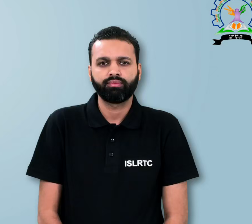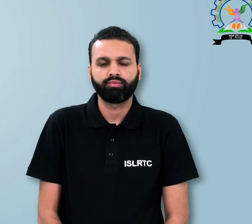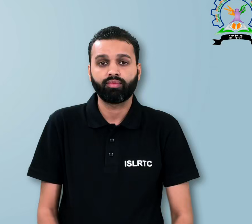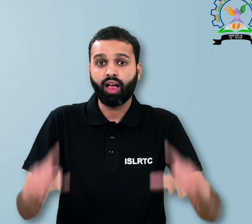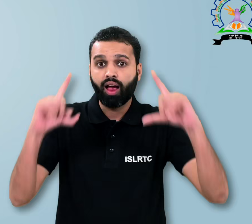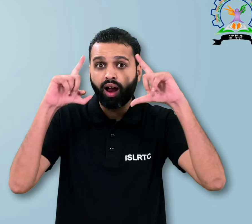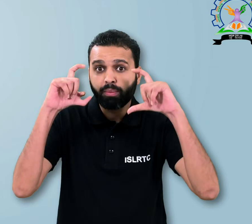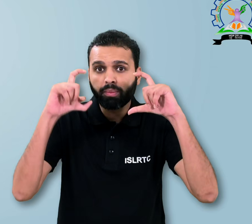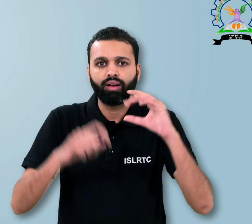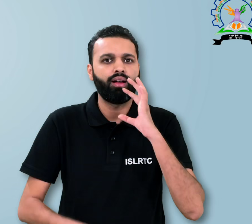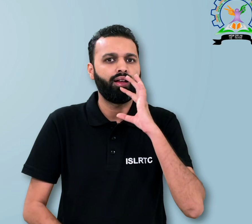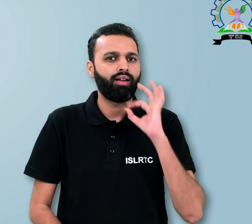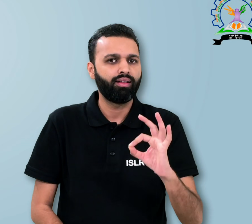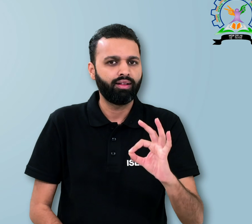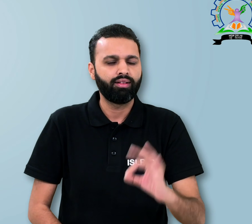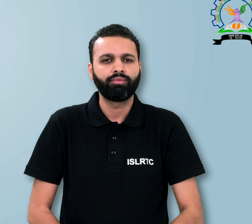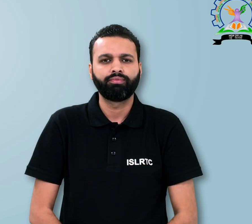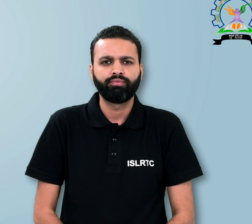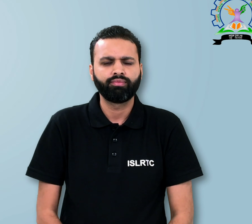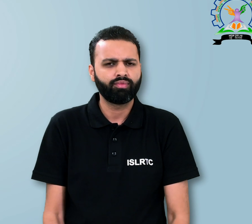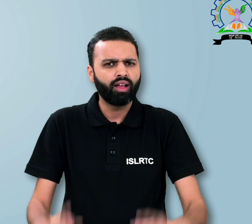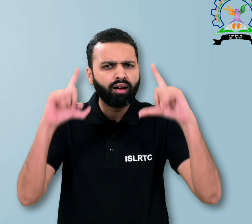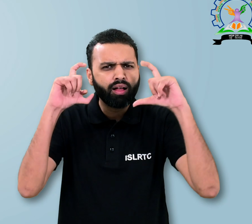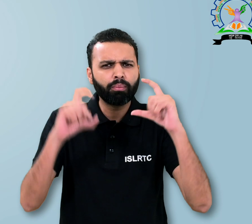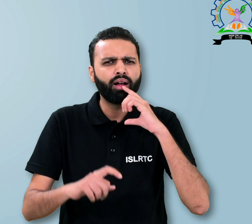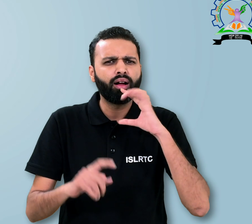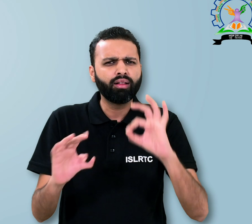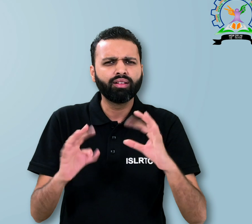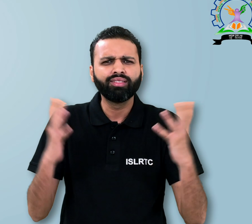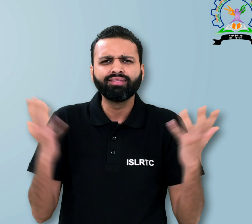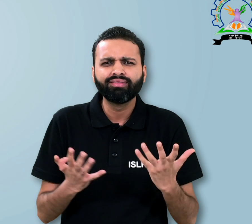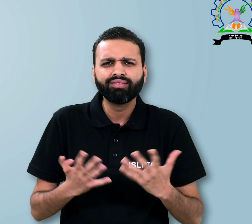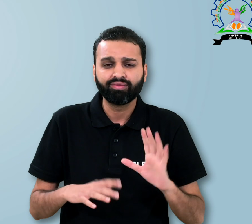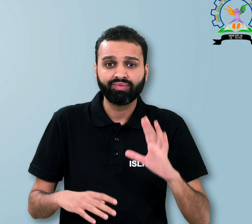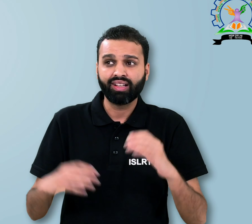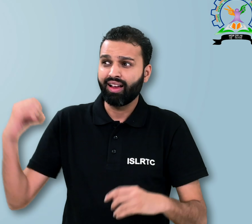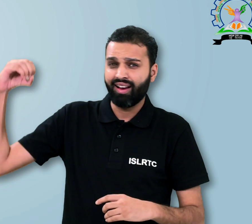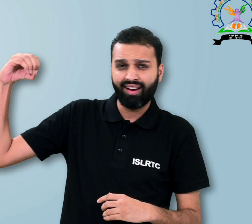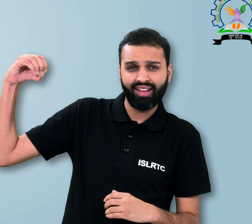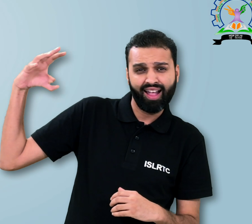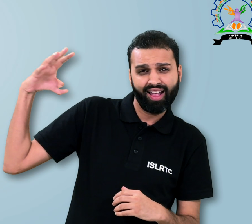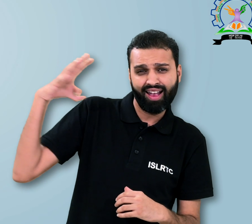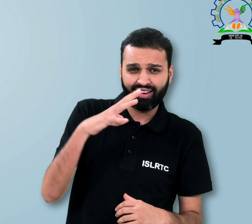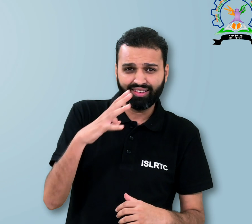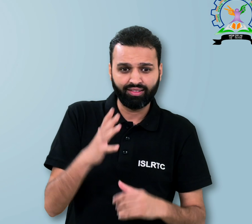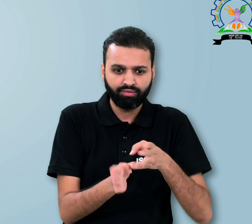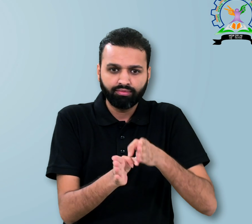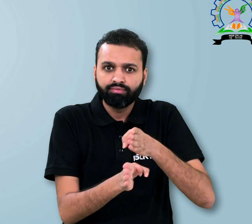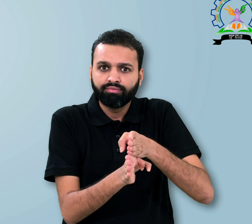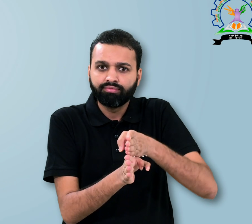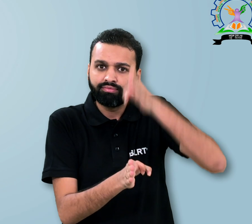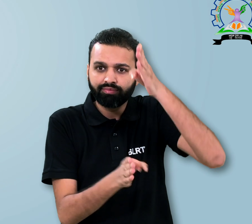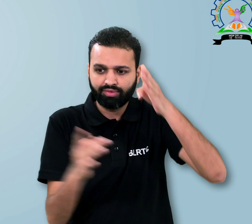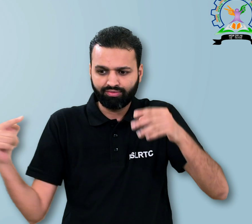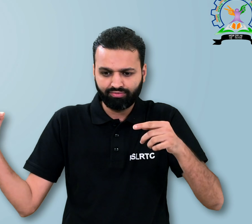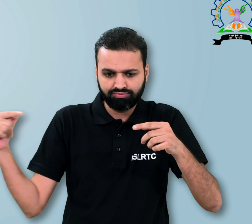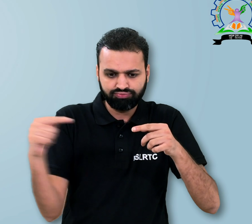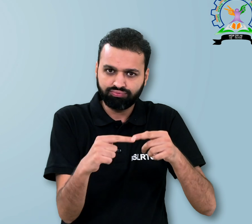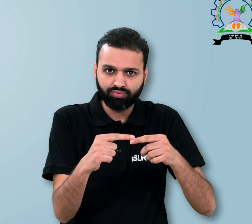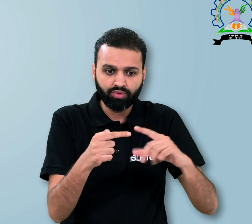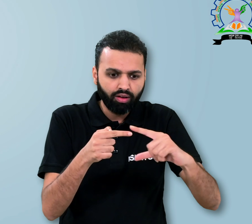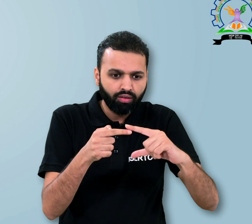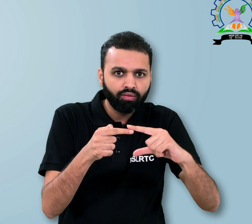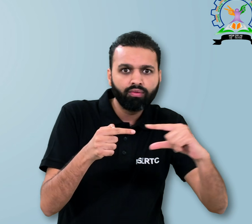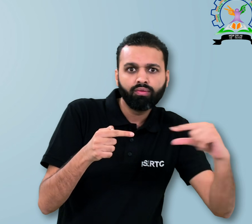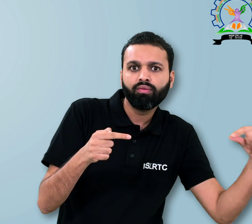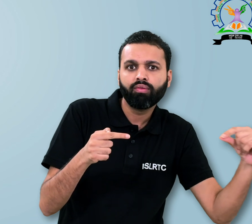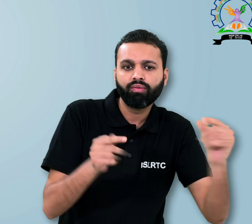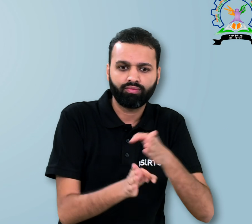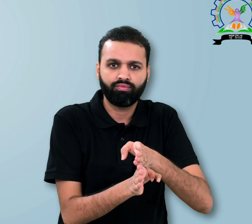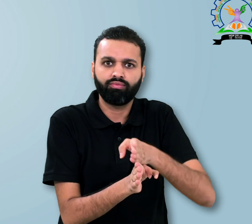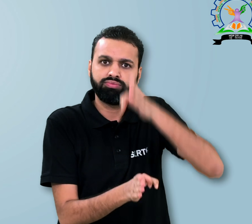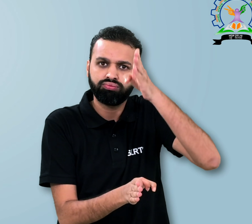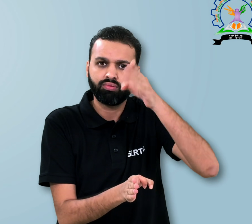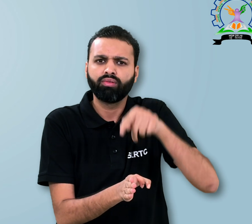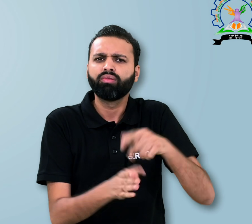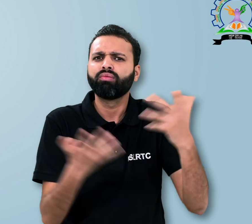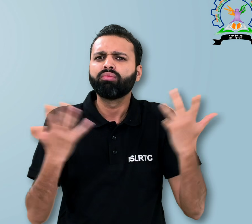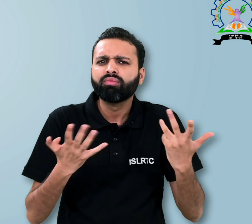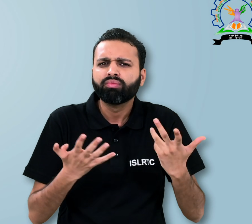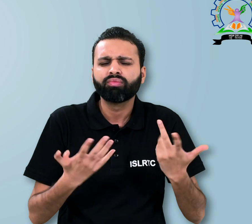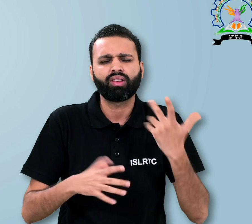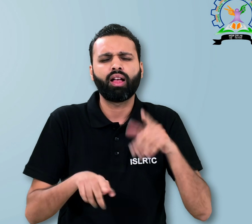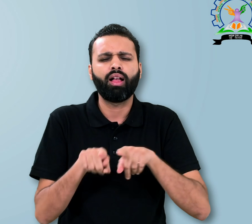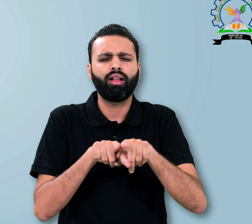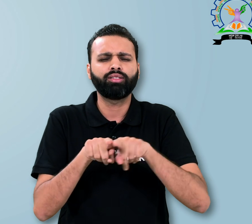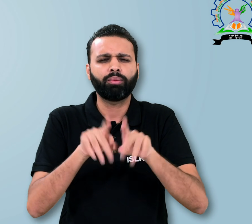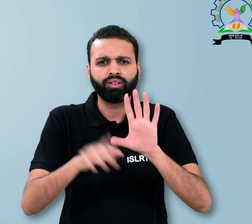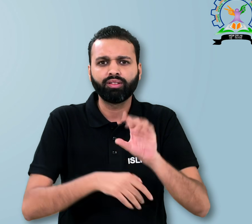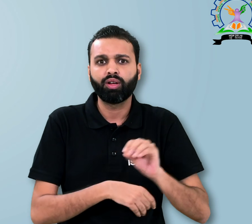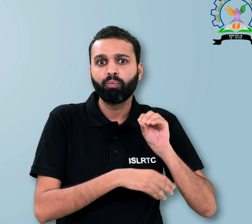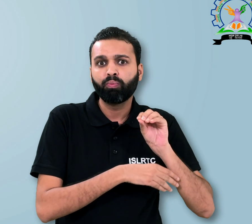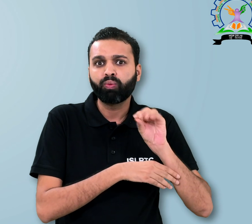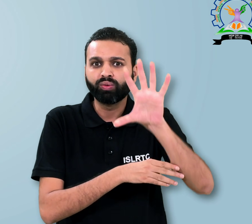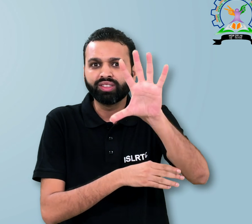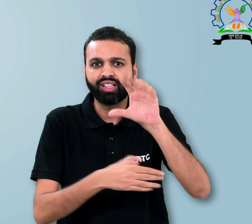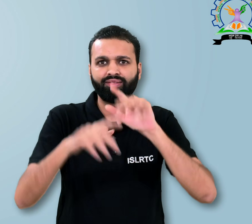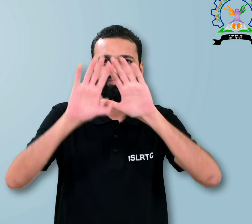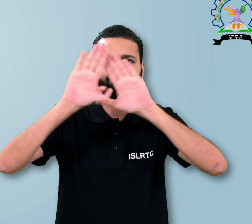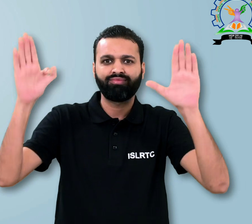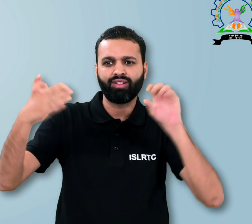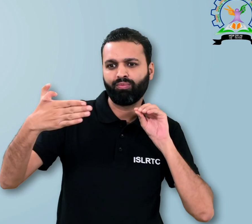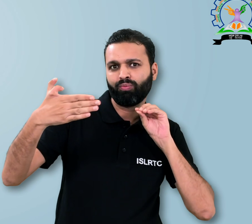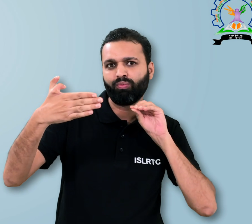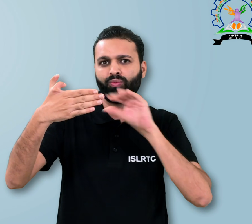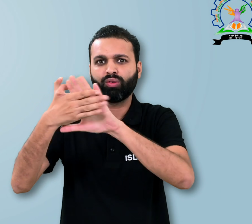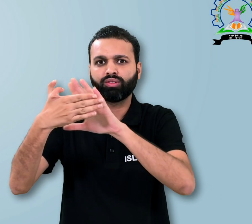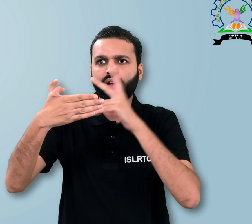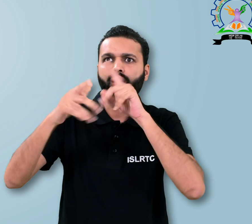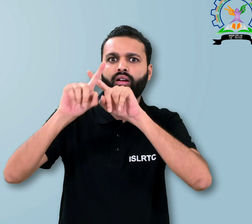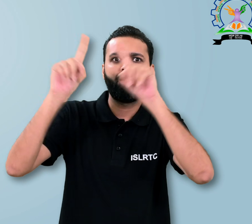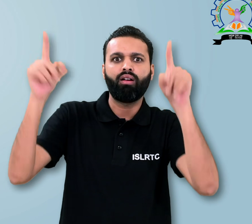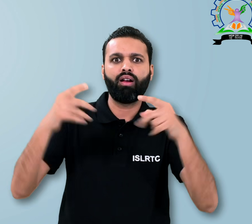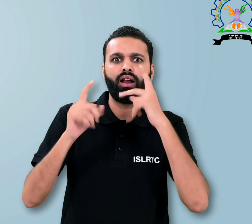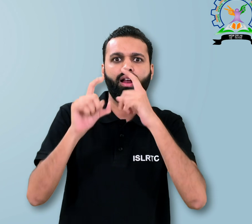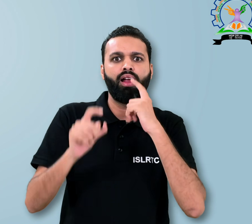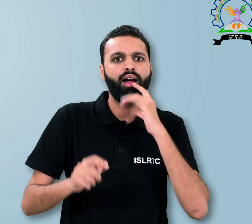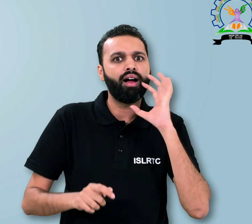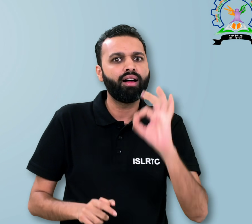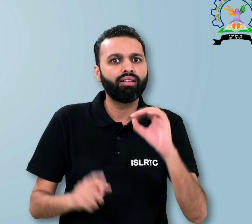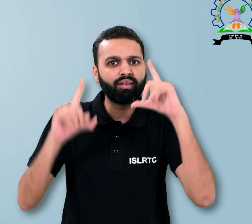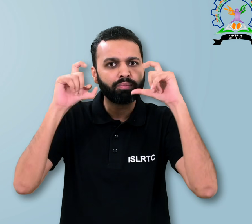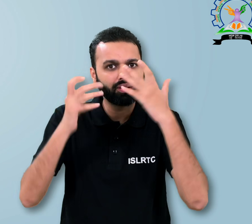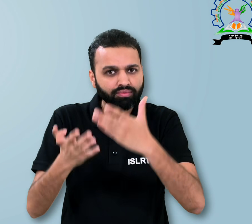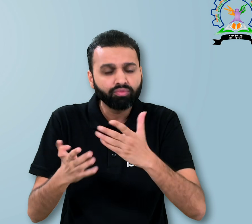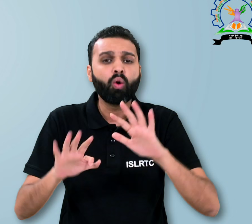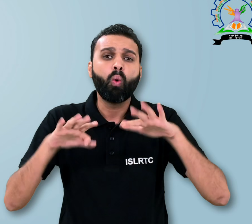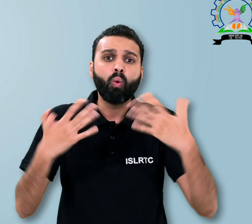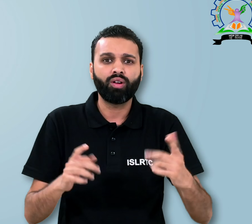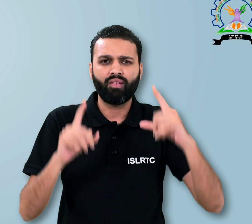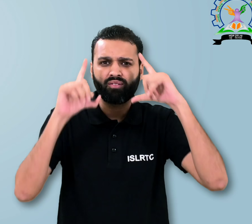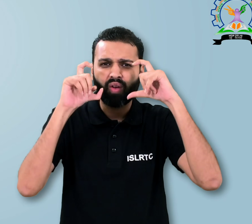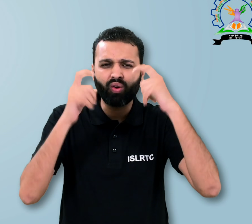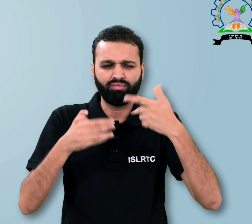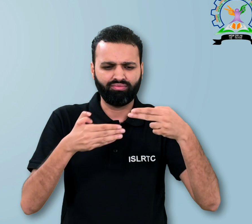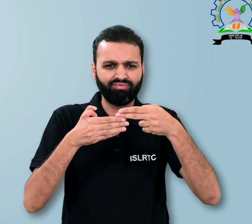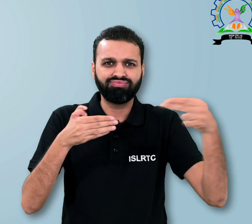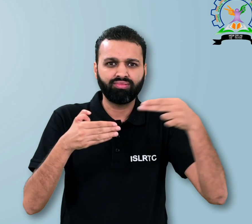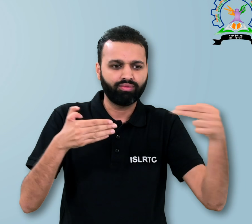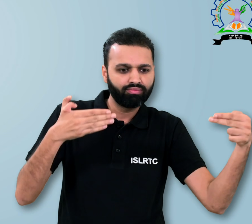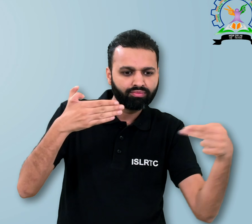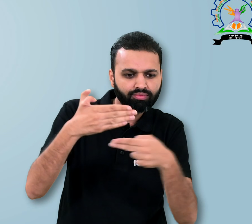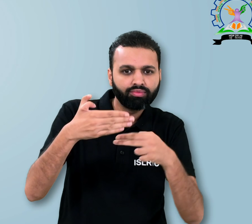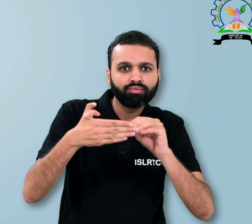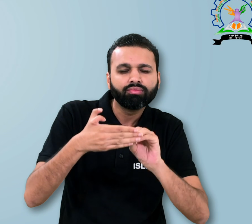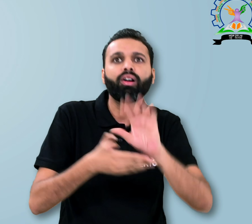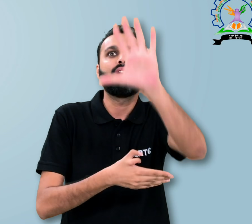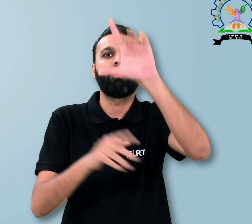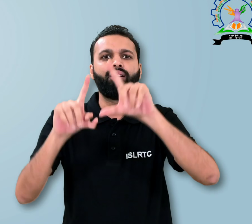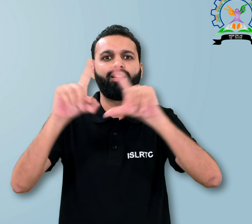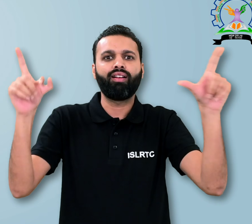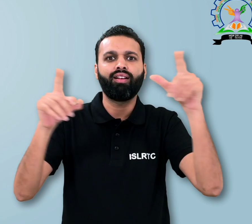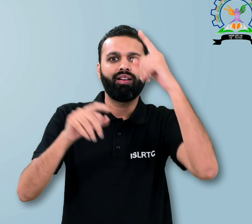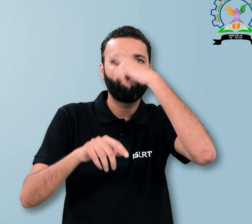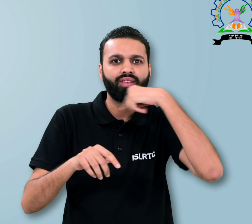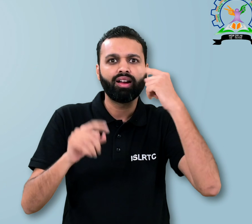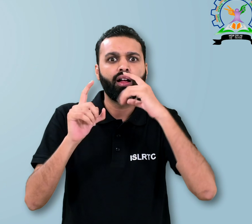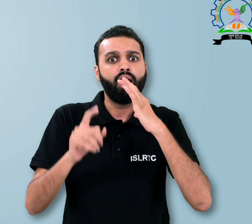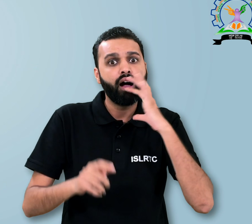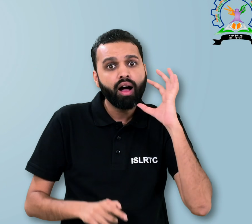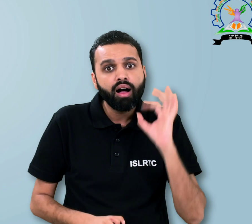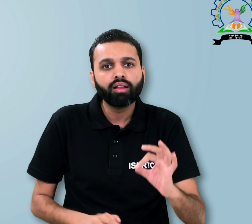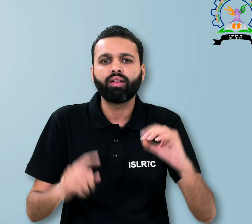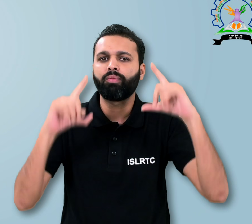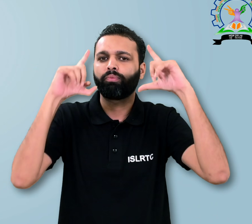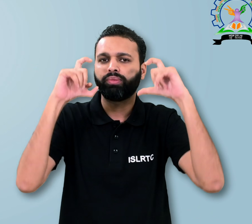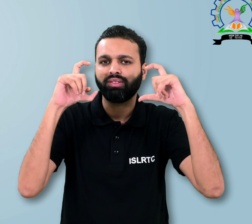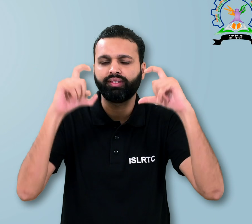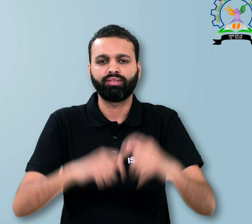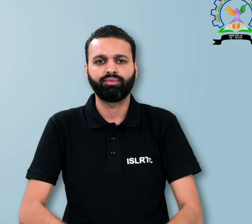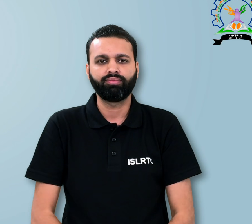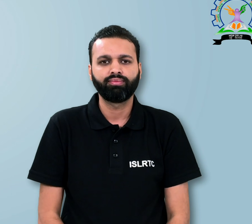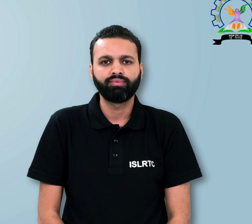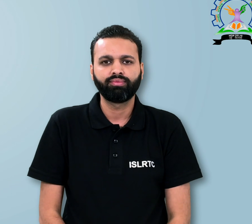Real Image A real image is formed where the emerging rays actually cross; such an image can be caught on a screen or piece of film. For example, the kind of image formed by a slide projector or in a camera.